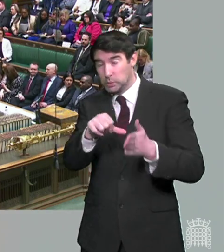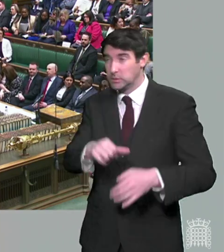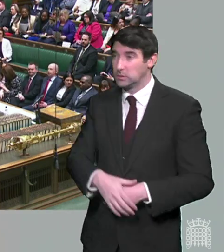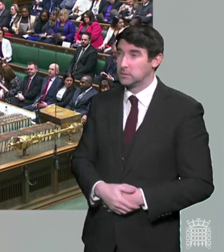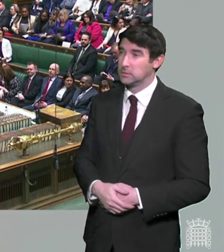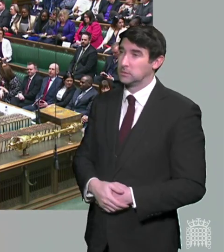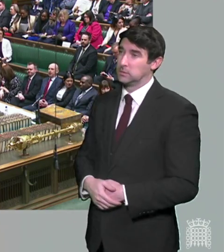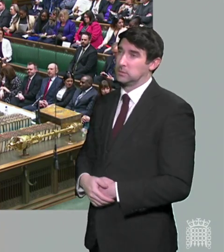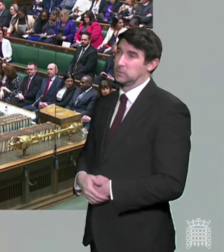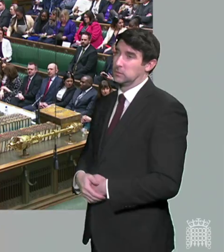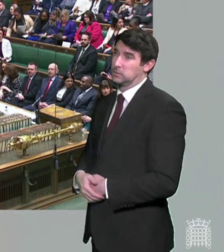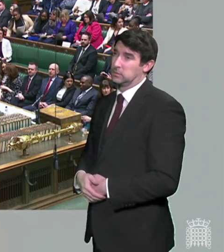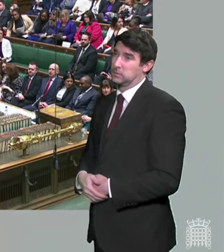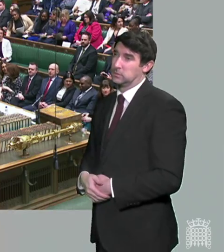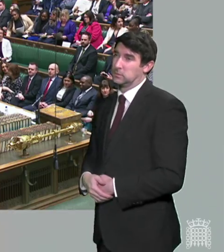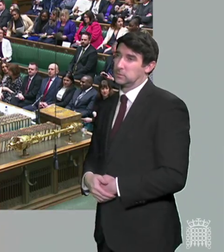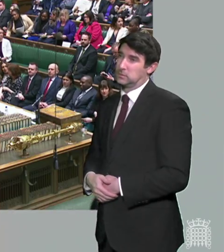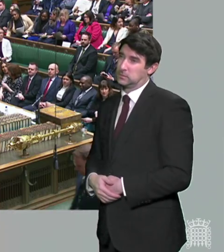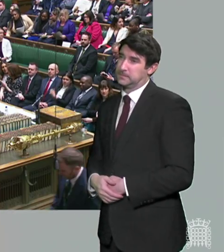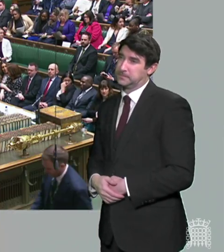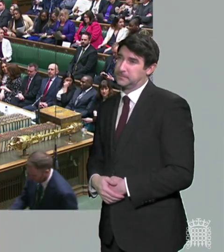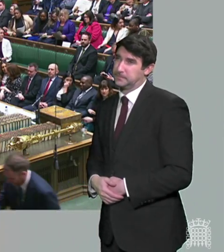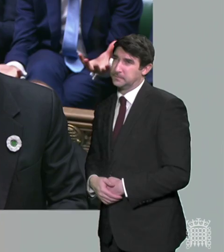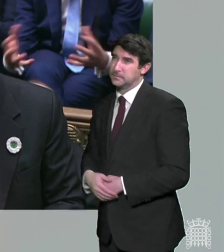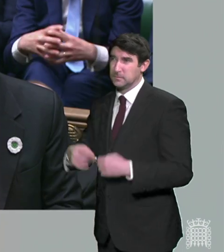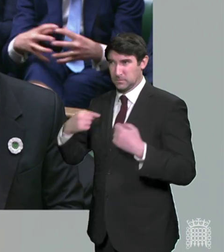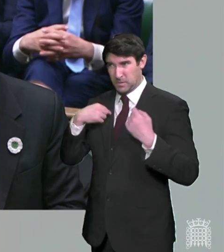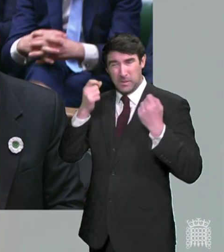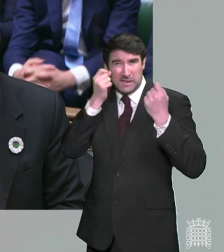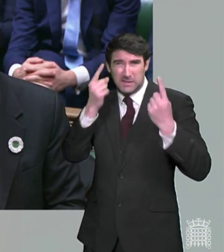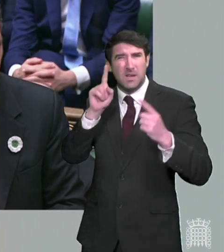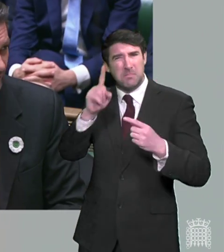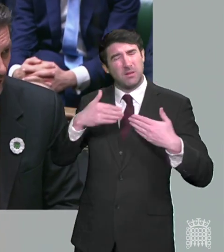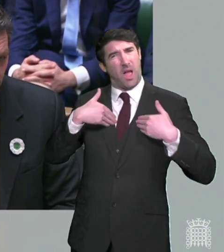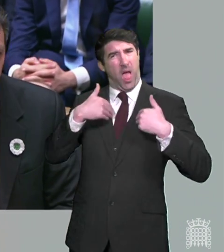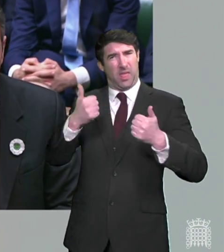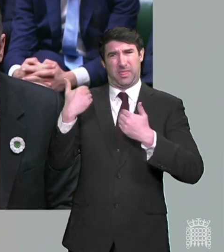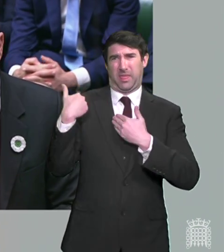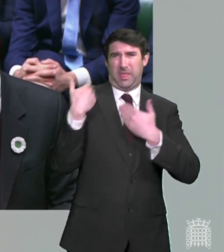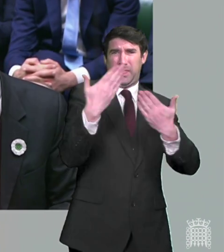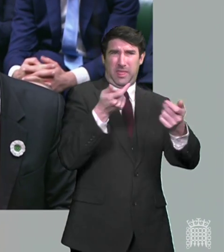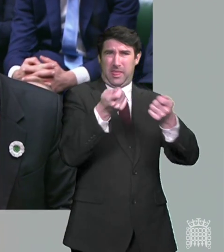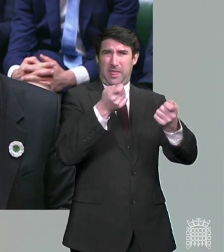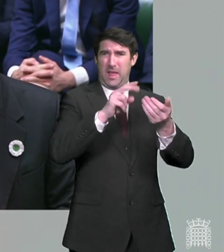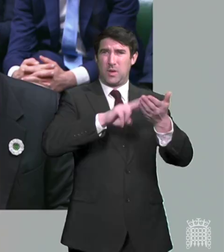Of course we share their concerns, but the reality is that health is devolved in Northern Ireland, as I am sure the honourable Lady knows.